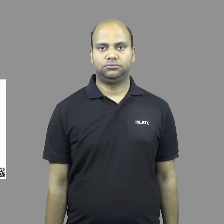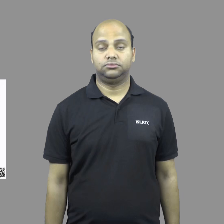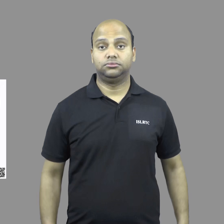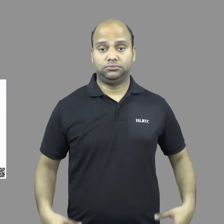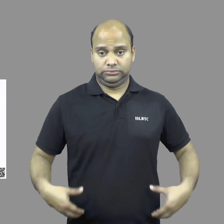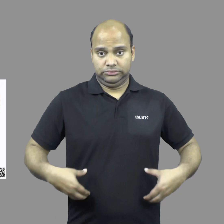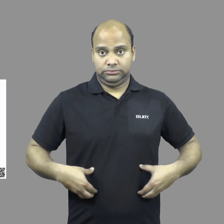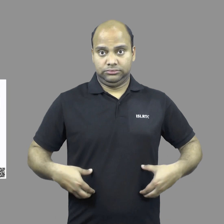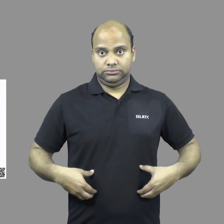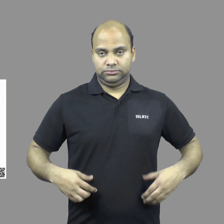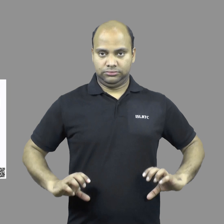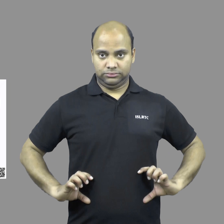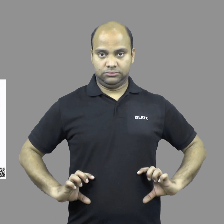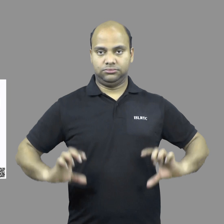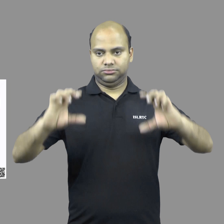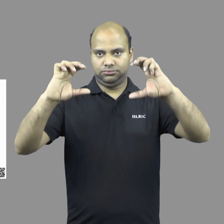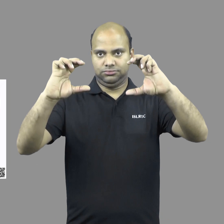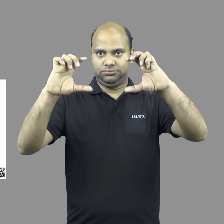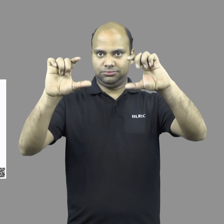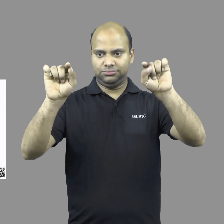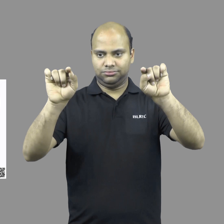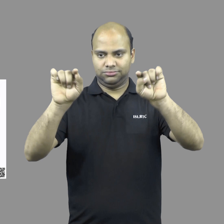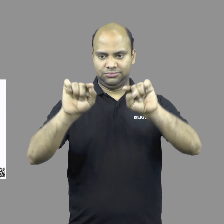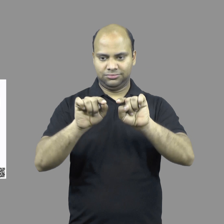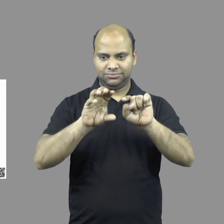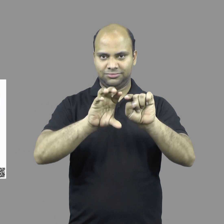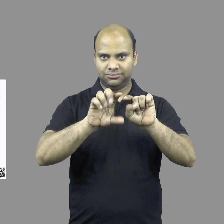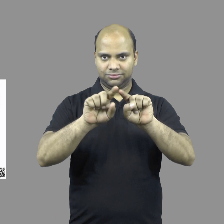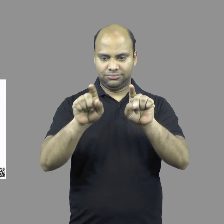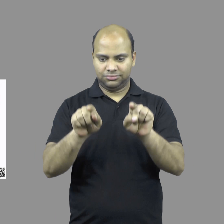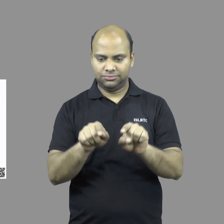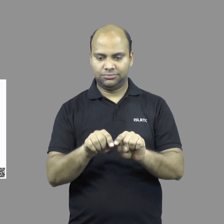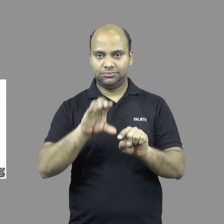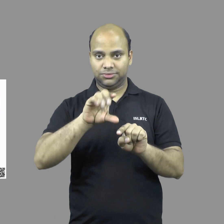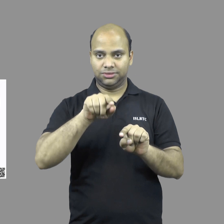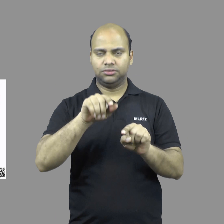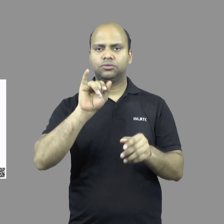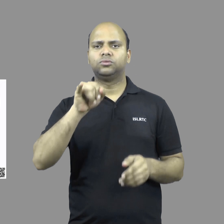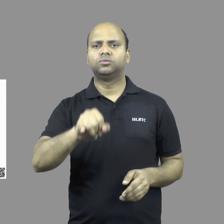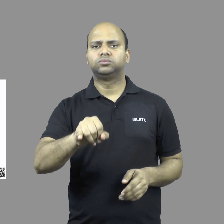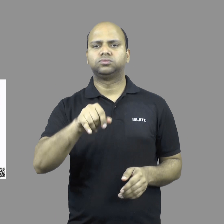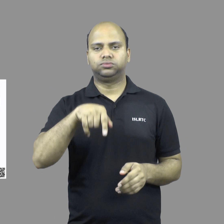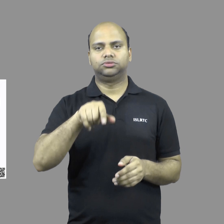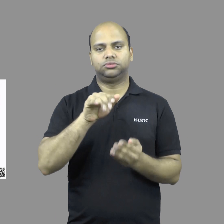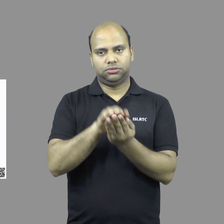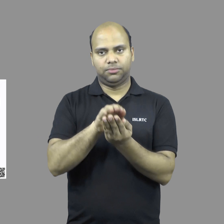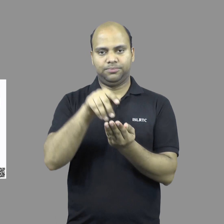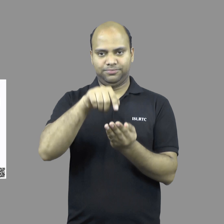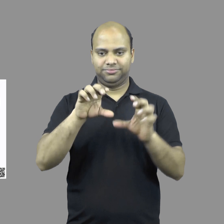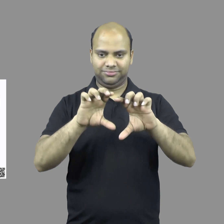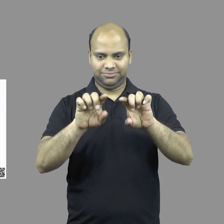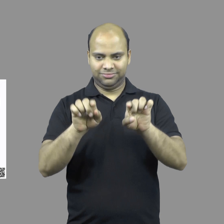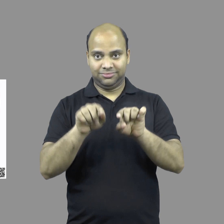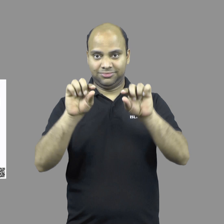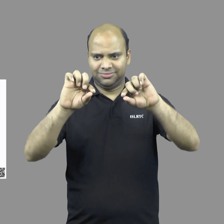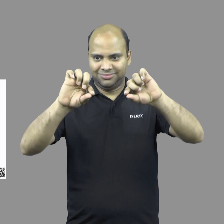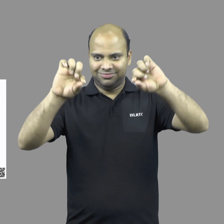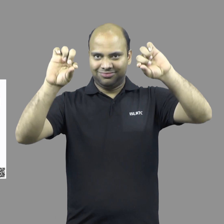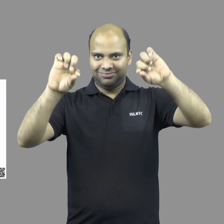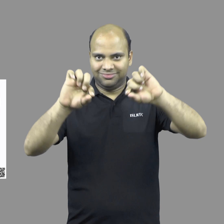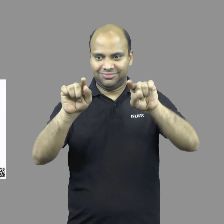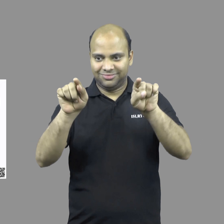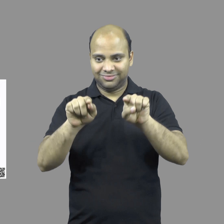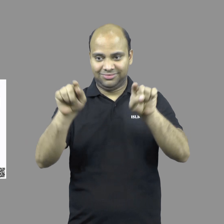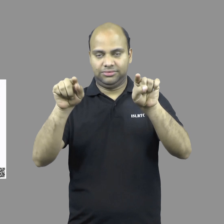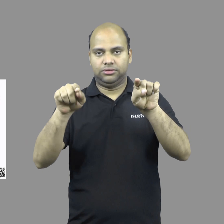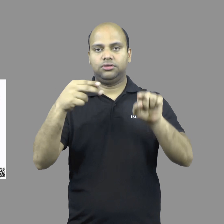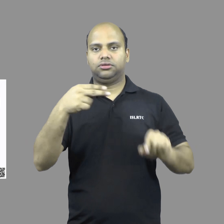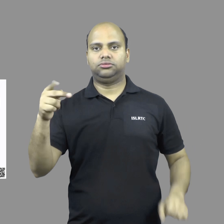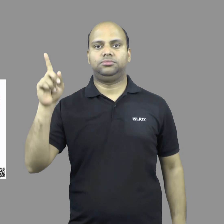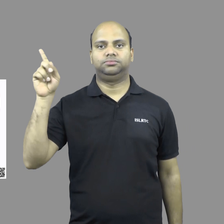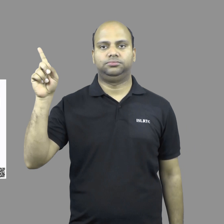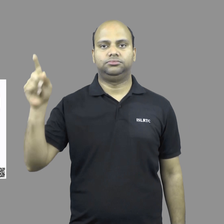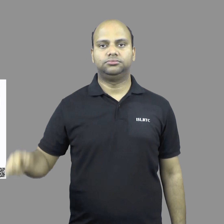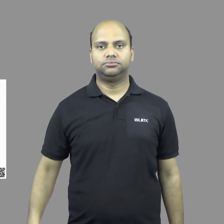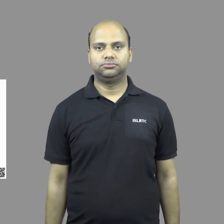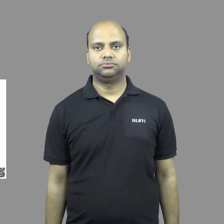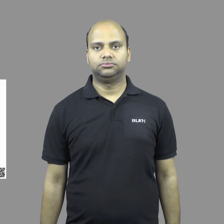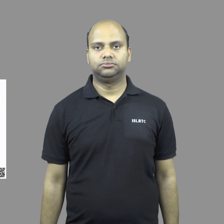Ureter